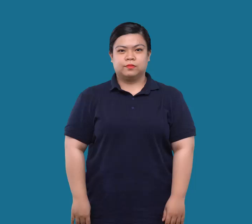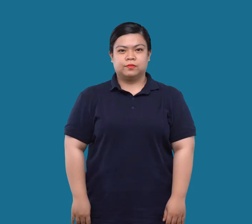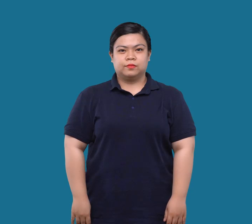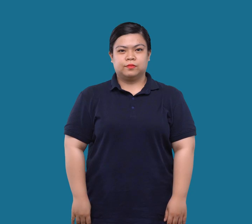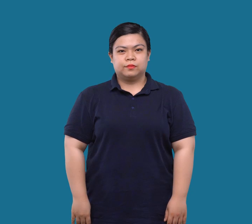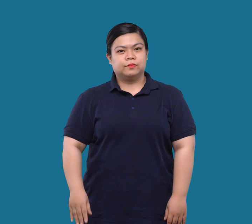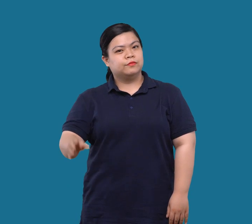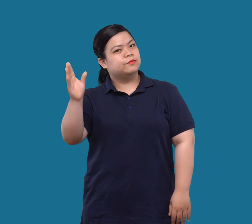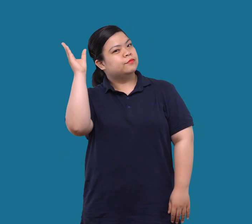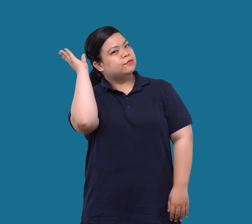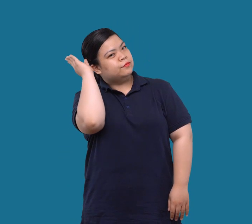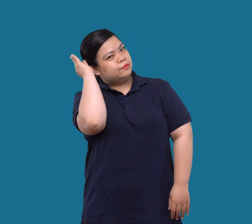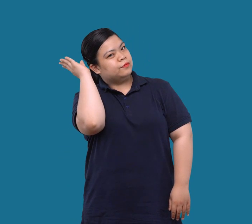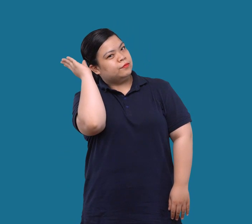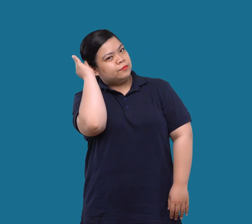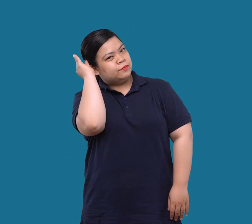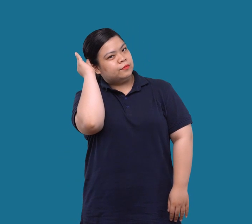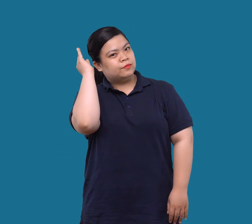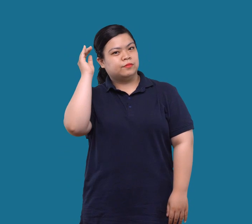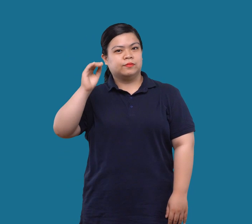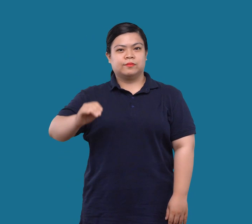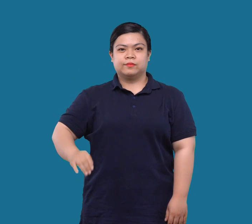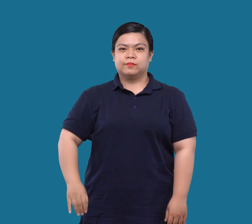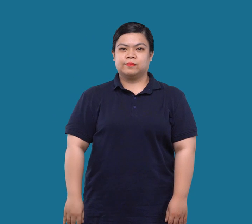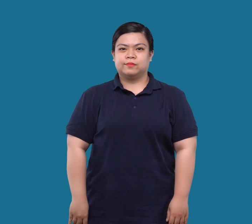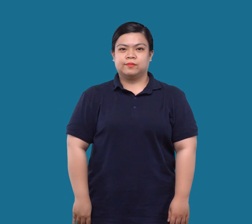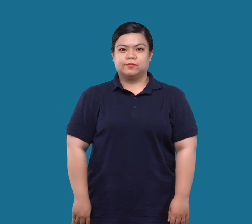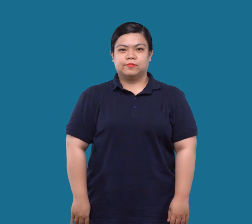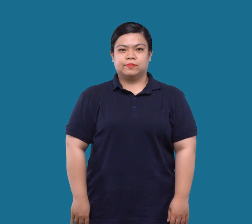chiếc gối